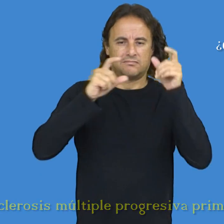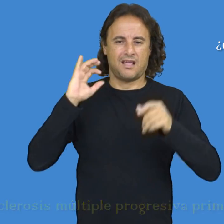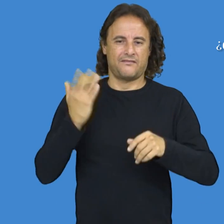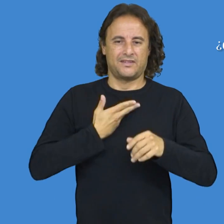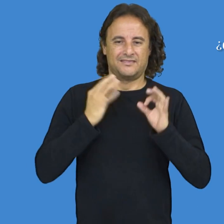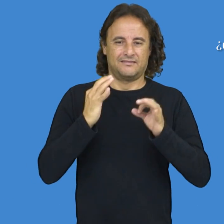afectar